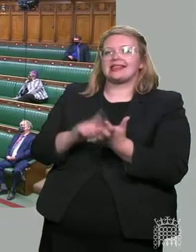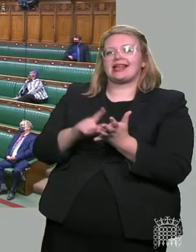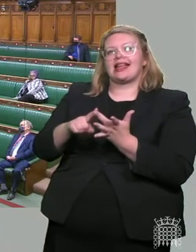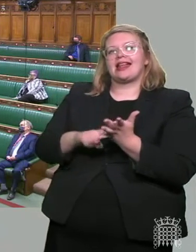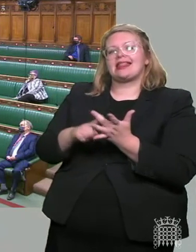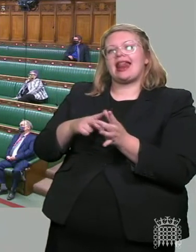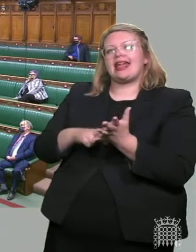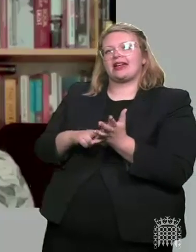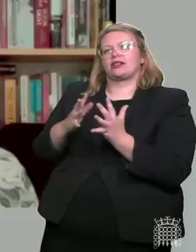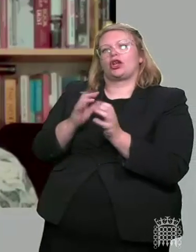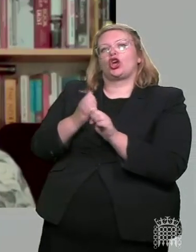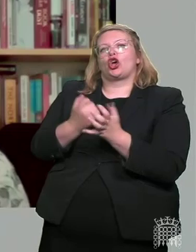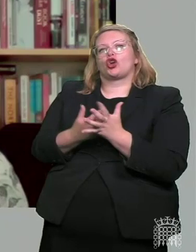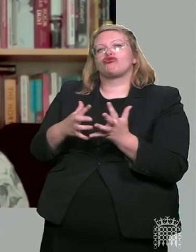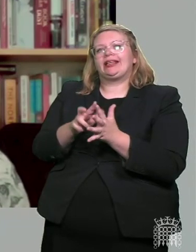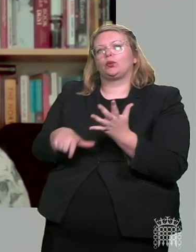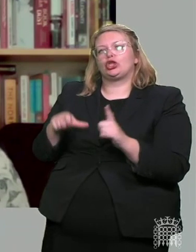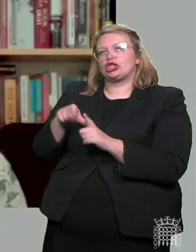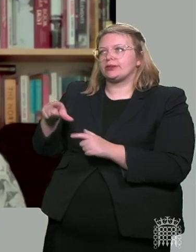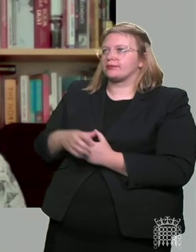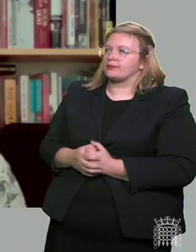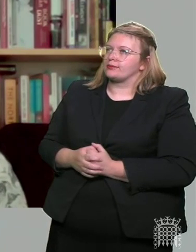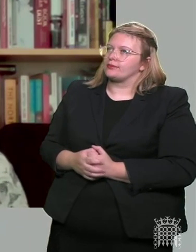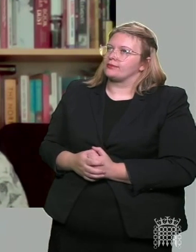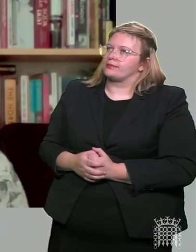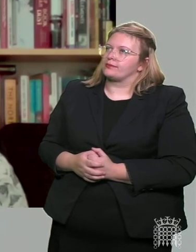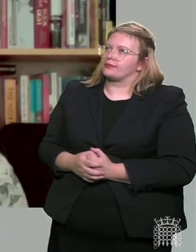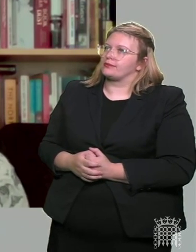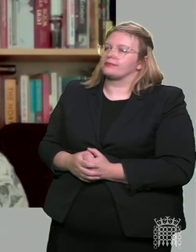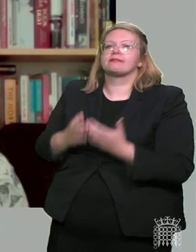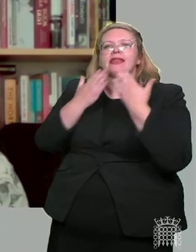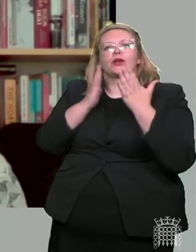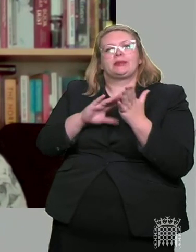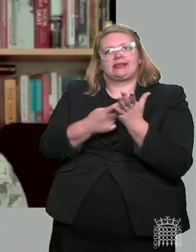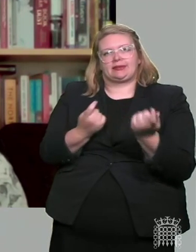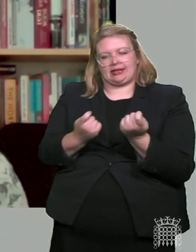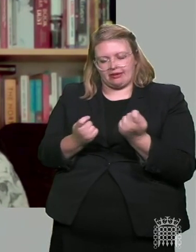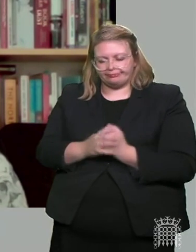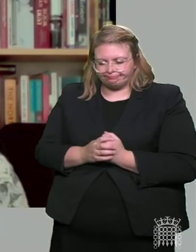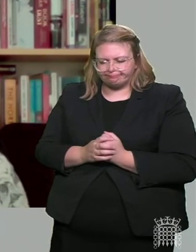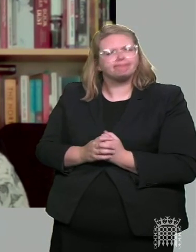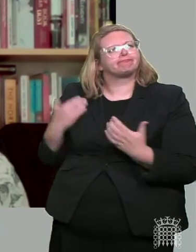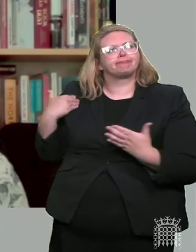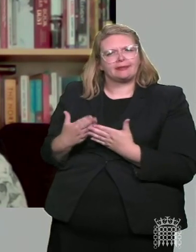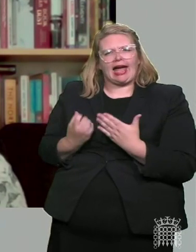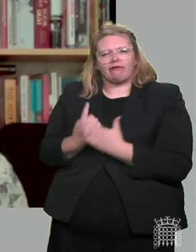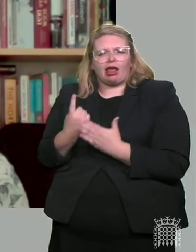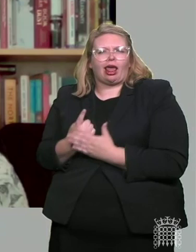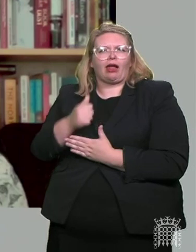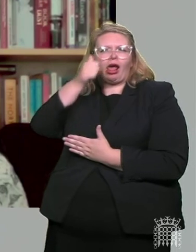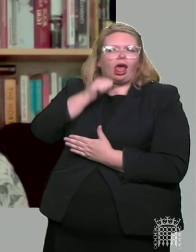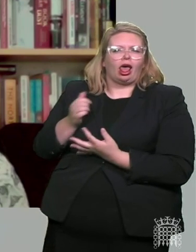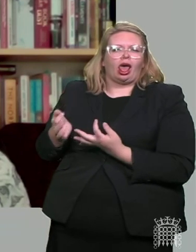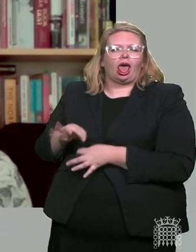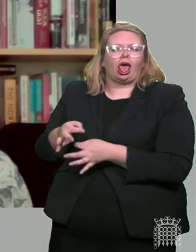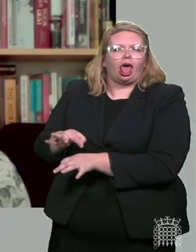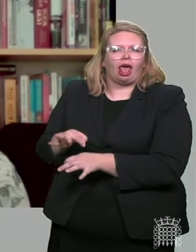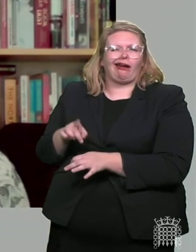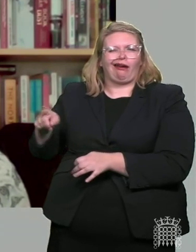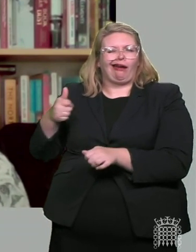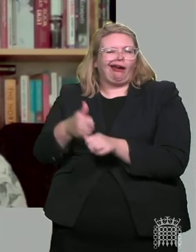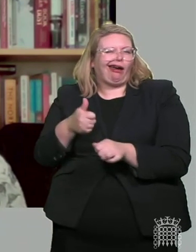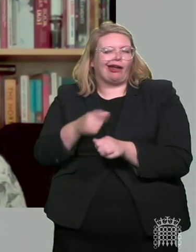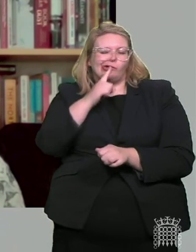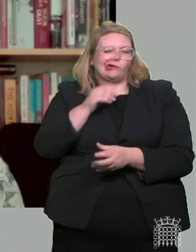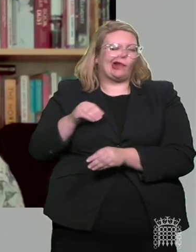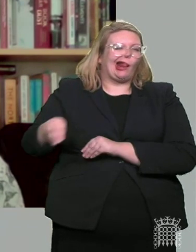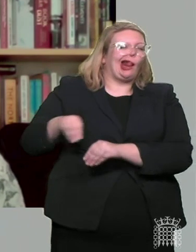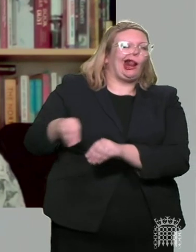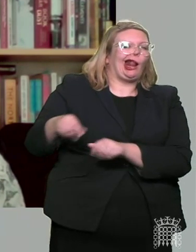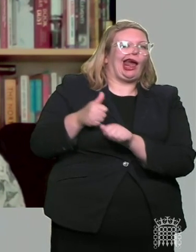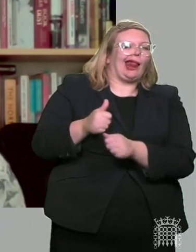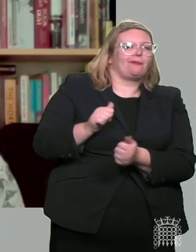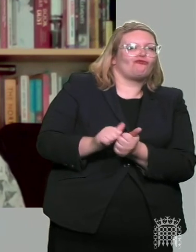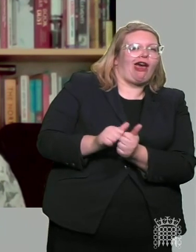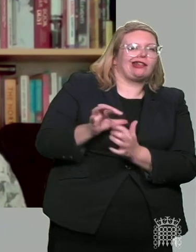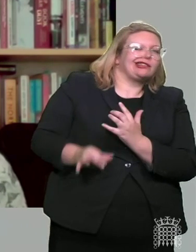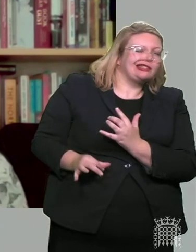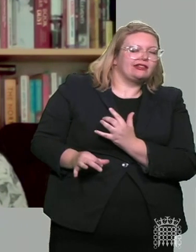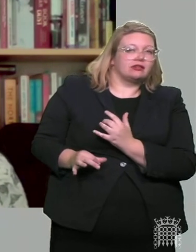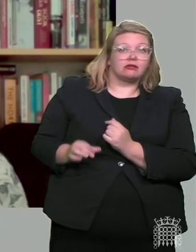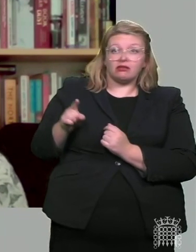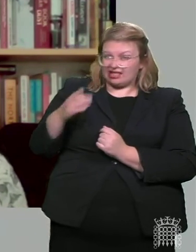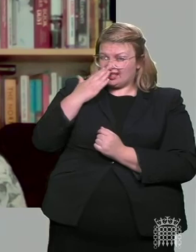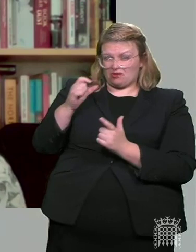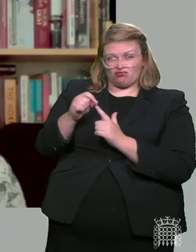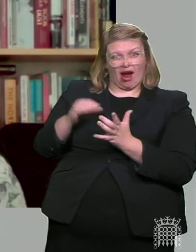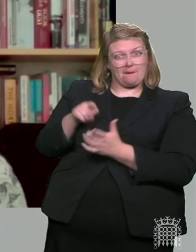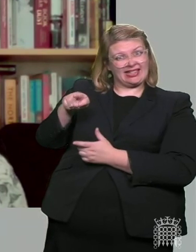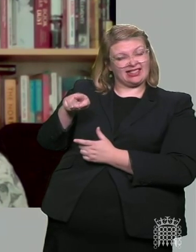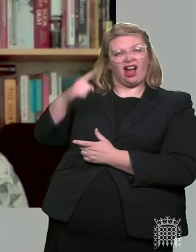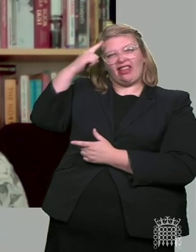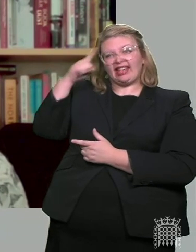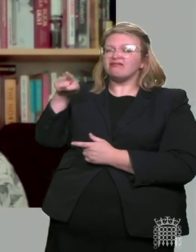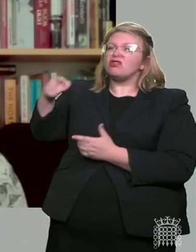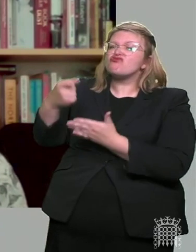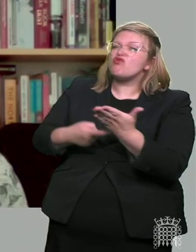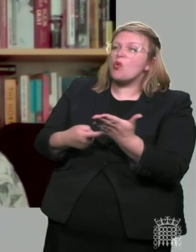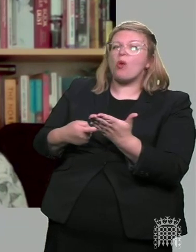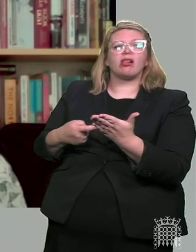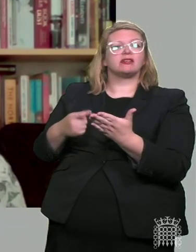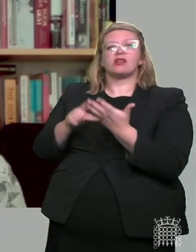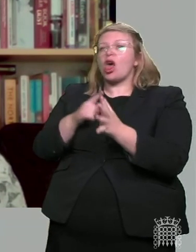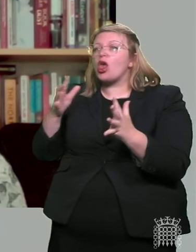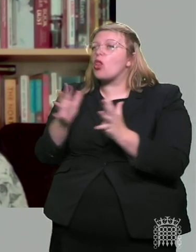Is not the truth behind all of this—the sleaze, the scandals, the jobs for your mates, the cash for curtains —that the Prime Minister thinks that rules, laws and decency are for other people?